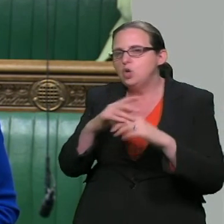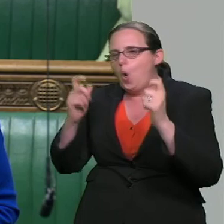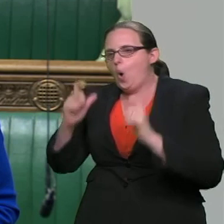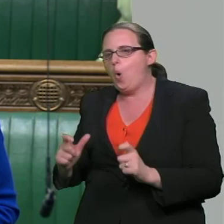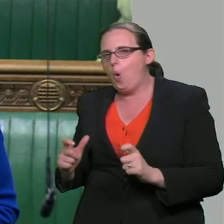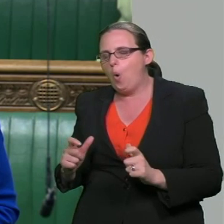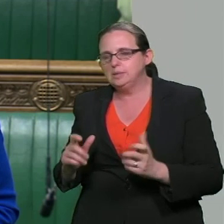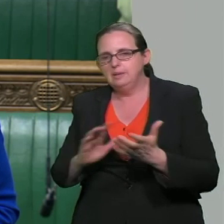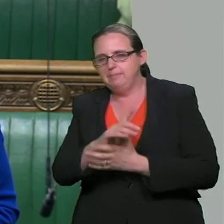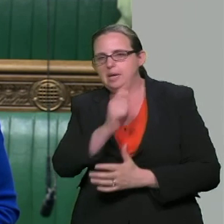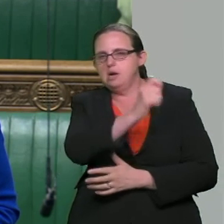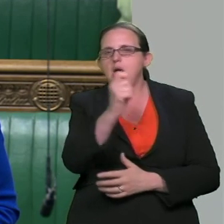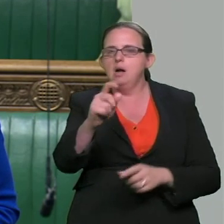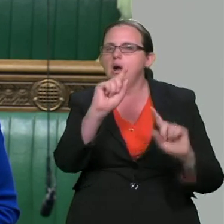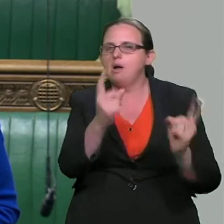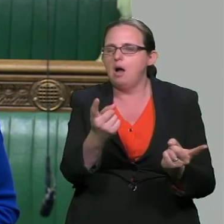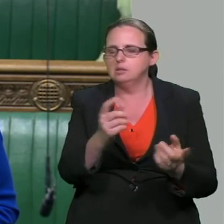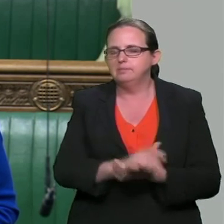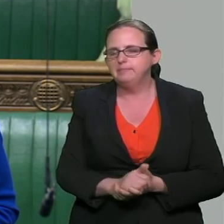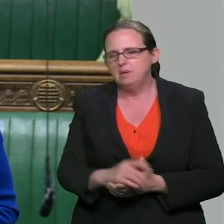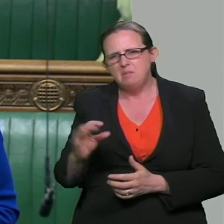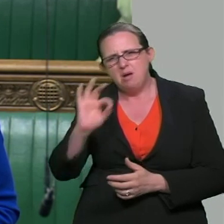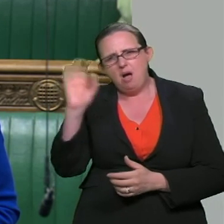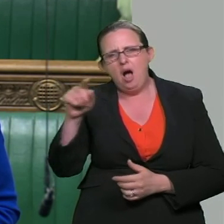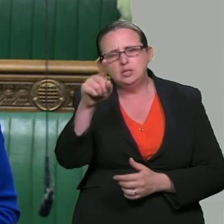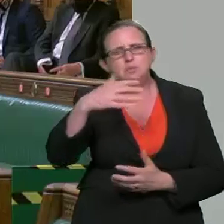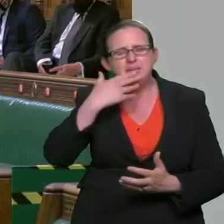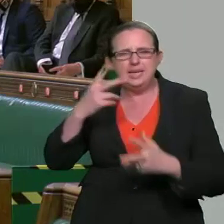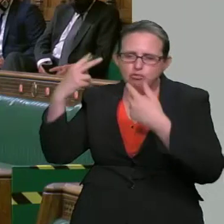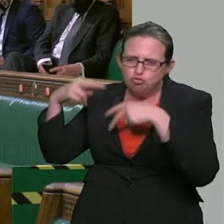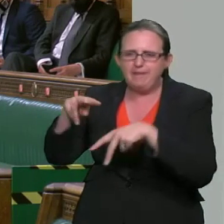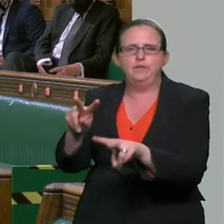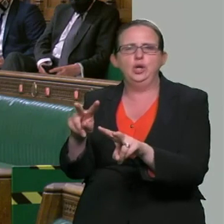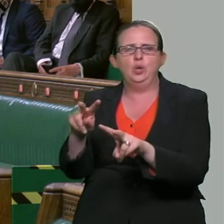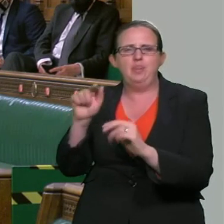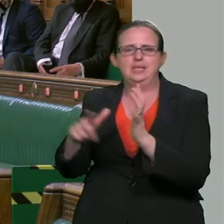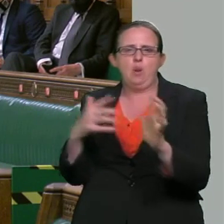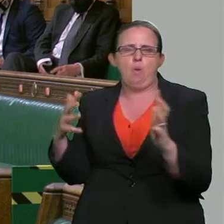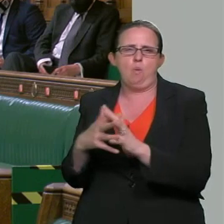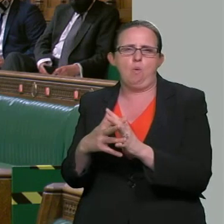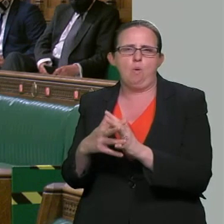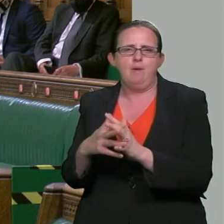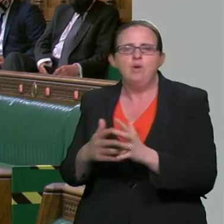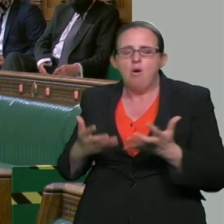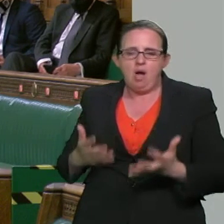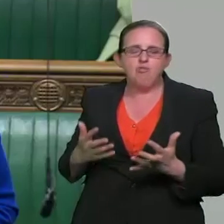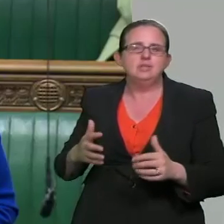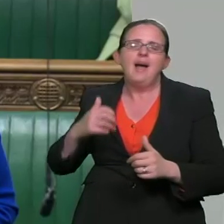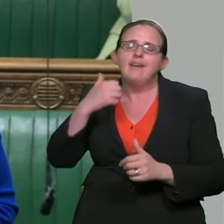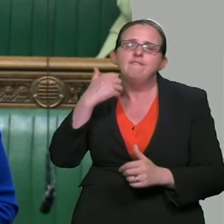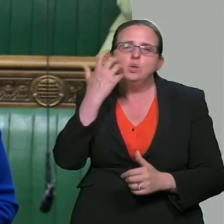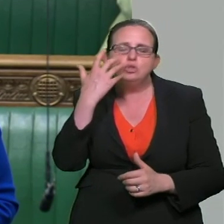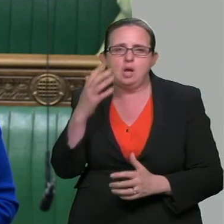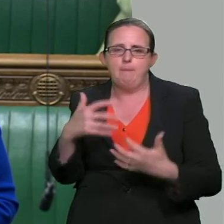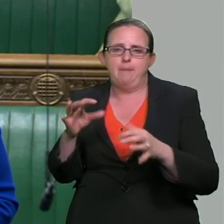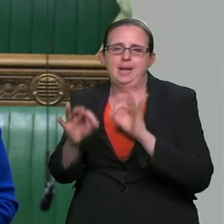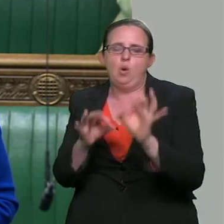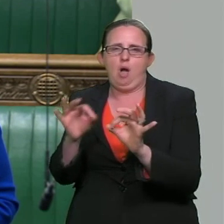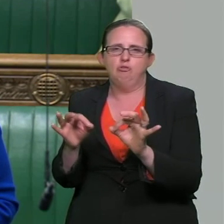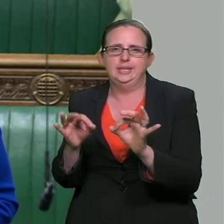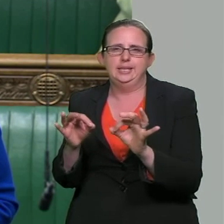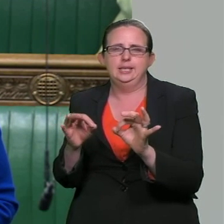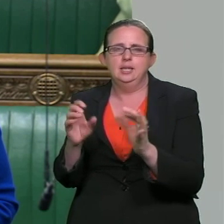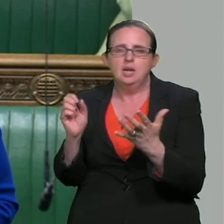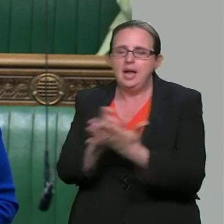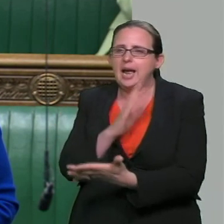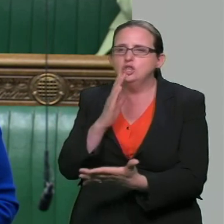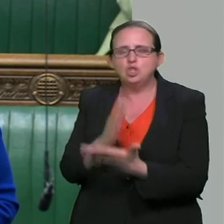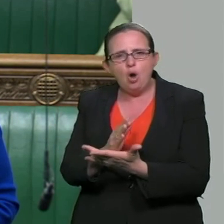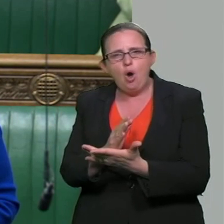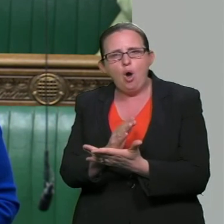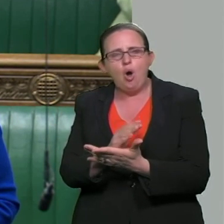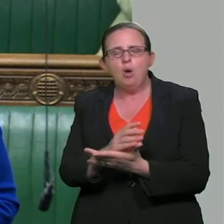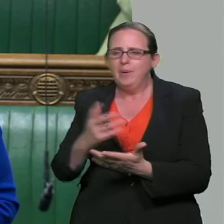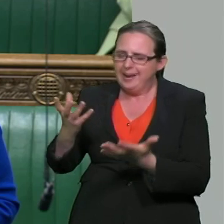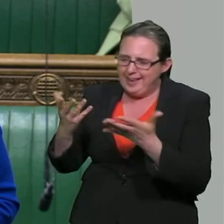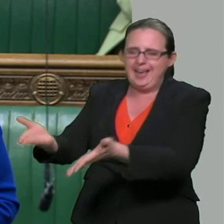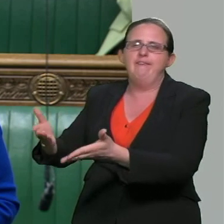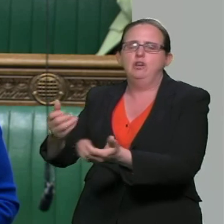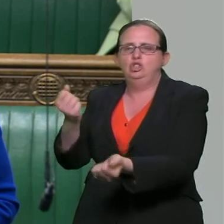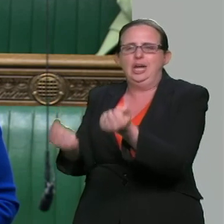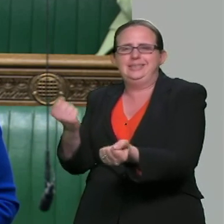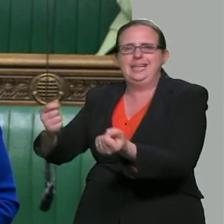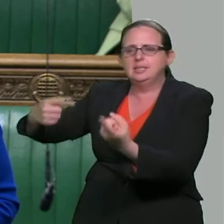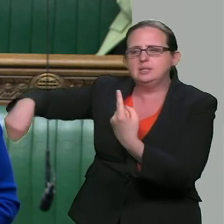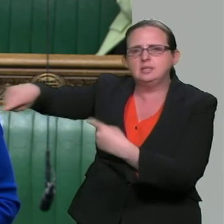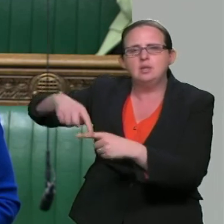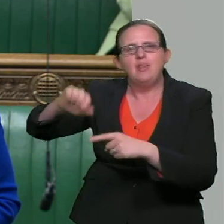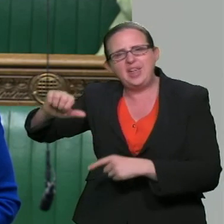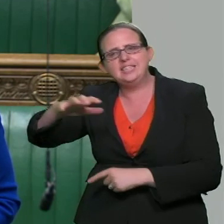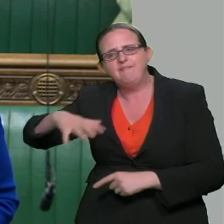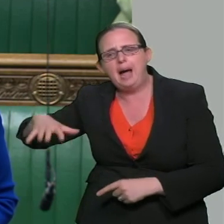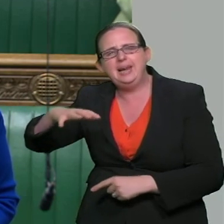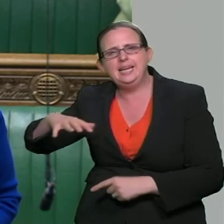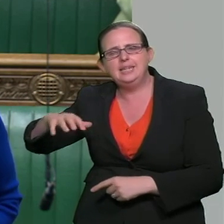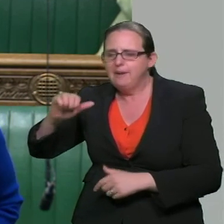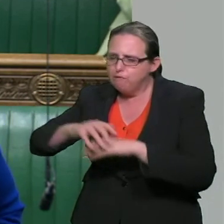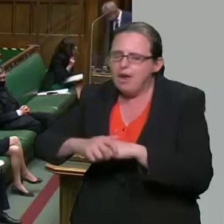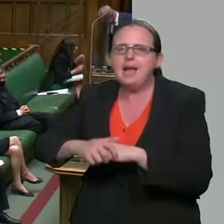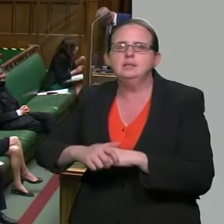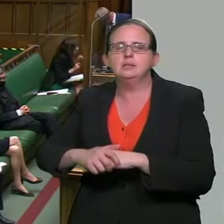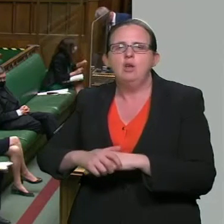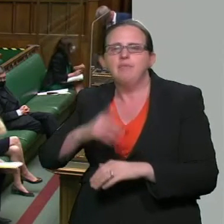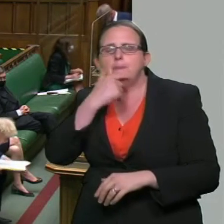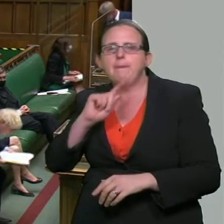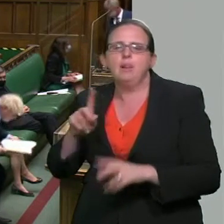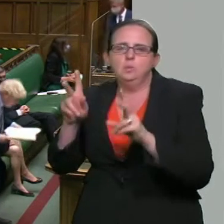Will my right honourable Friend urgently look at the ramifications of that judgment for current and future public inquiries, and ensure that people are given the justice that has been so cruelly denied to the families of the Hillsborough 96?